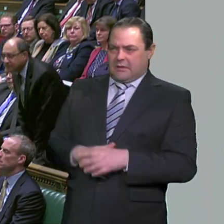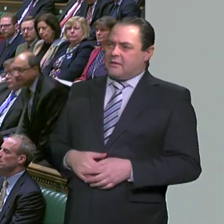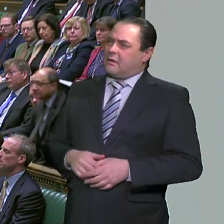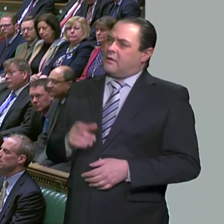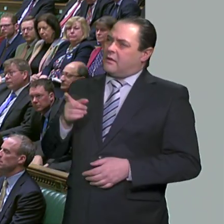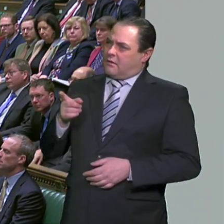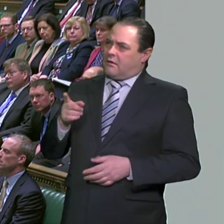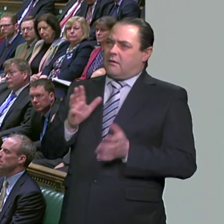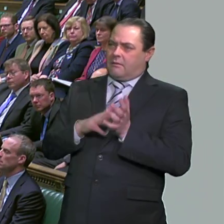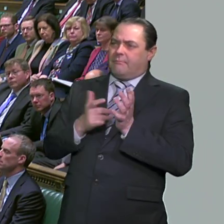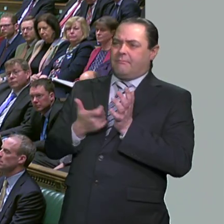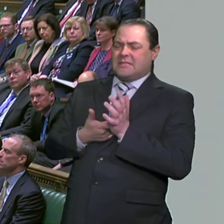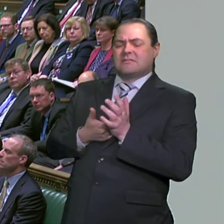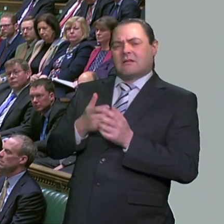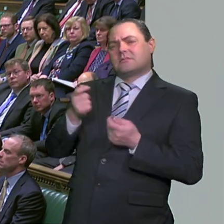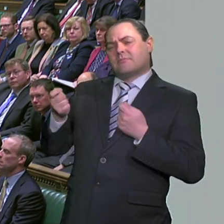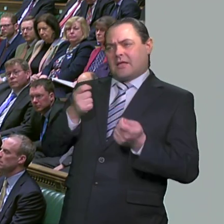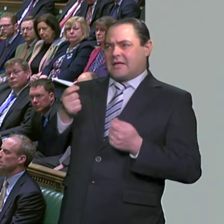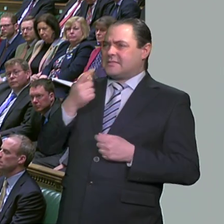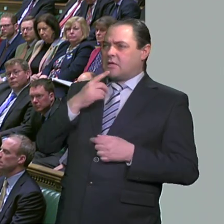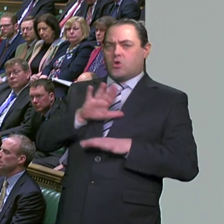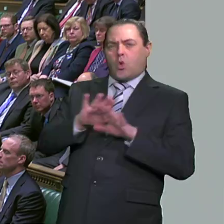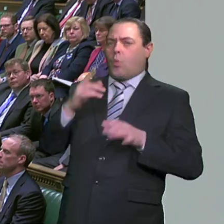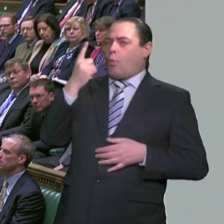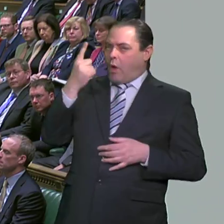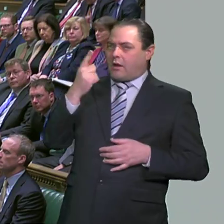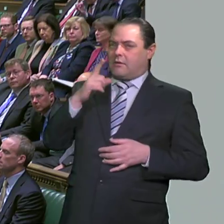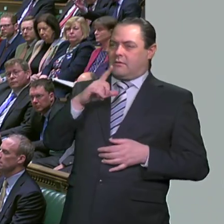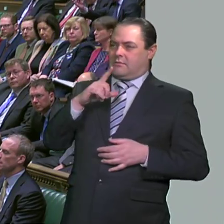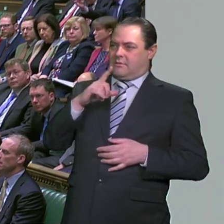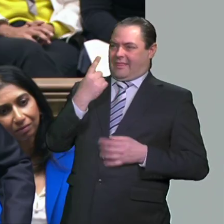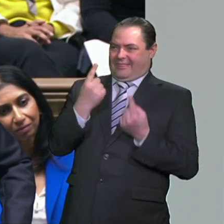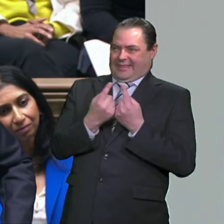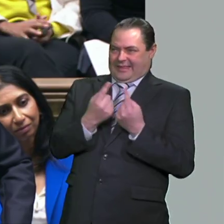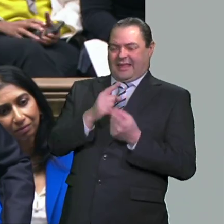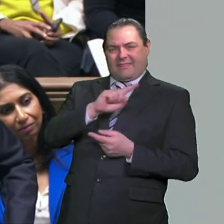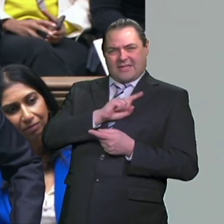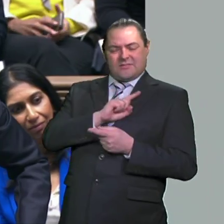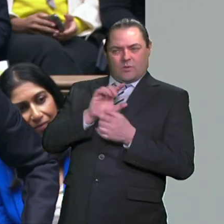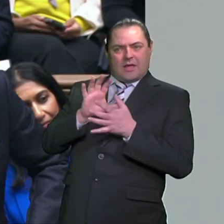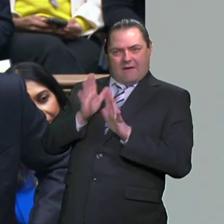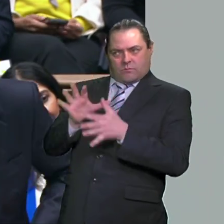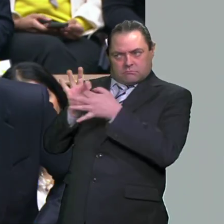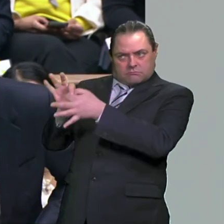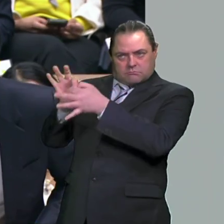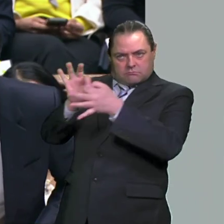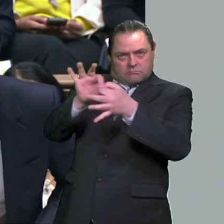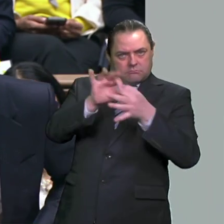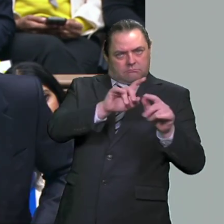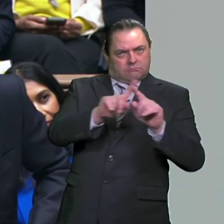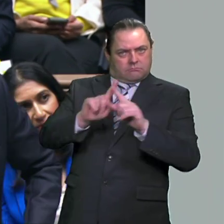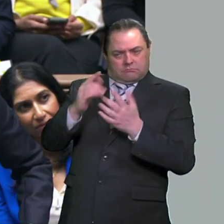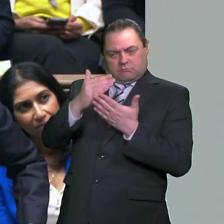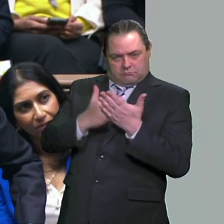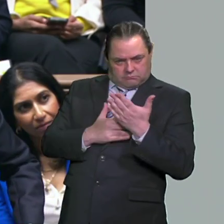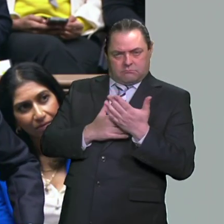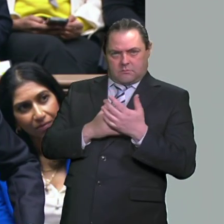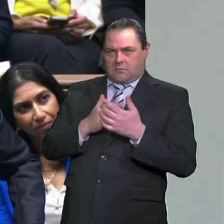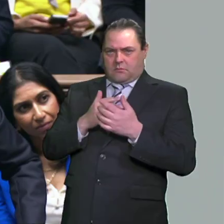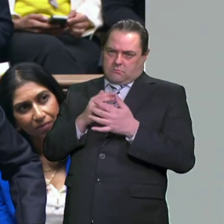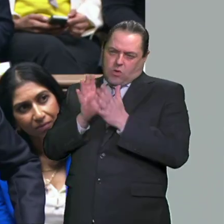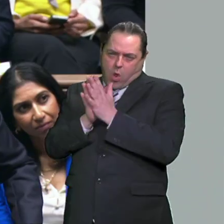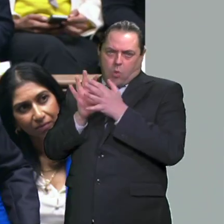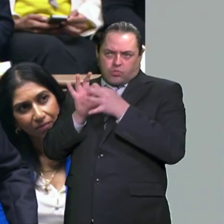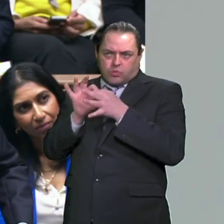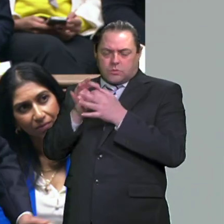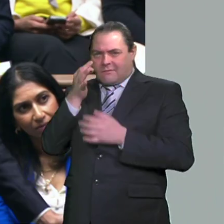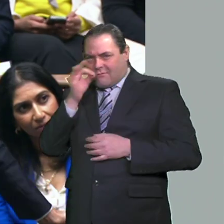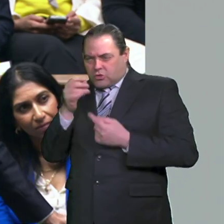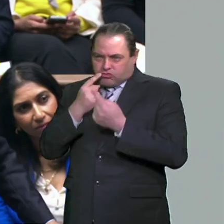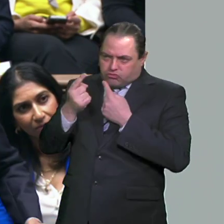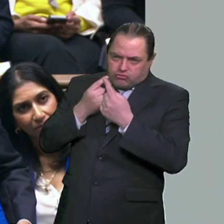As I have said before, no single lever will solve this problem, which is why it is right that we work on all the different things that will make a difference, including close co-operation with the French.